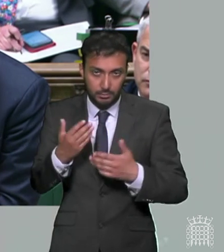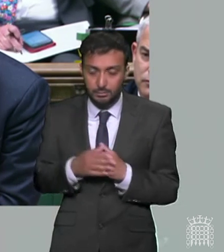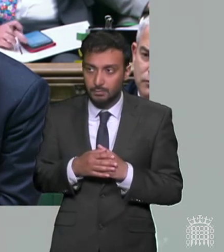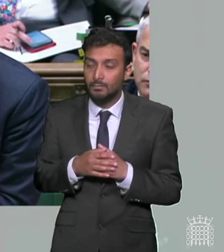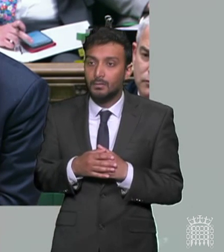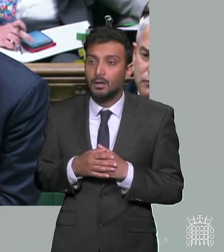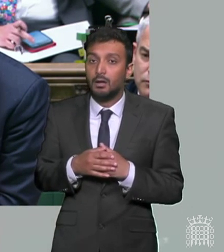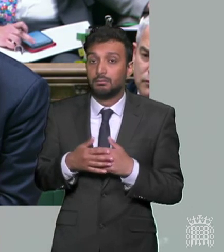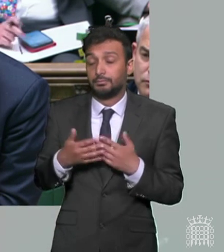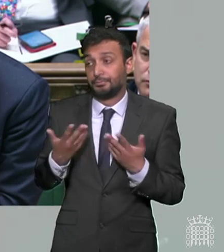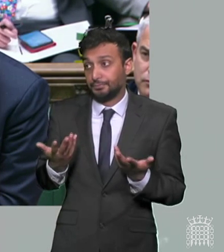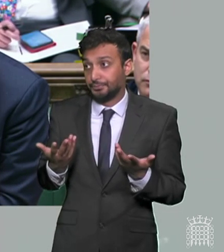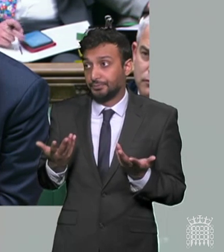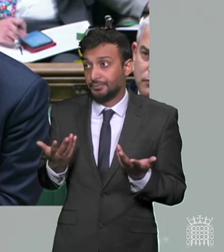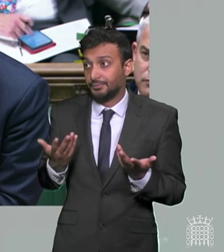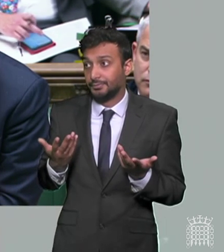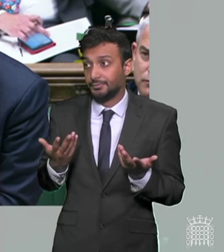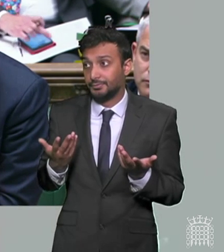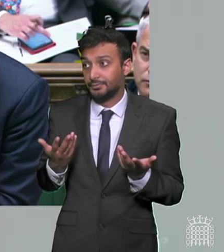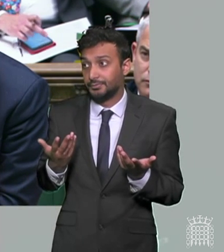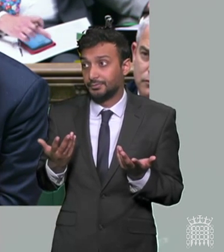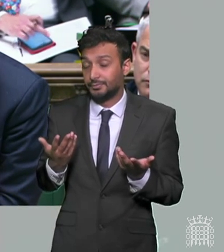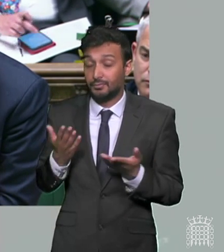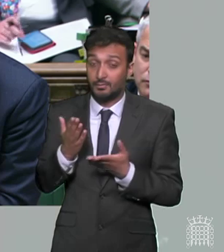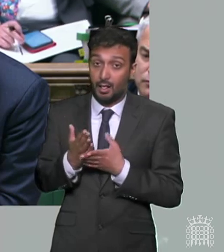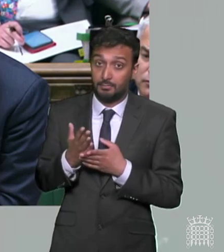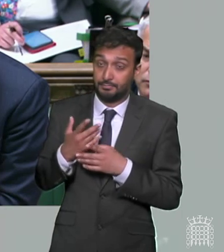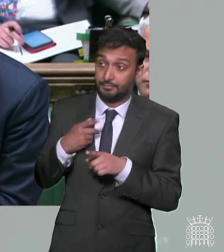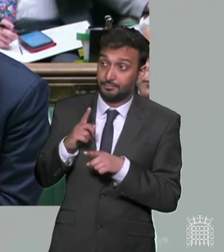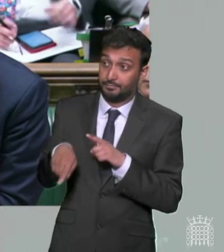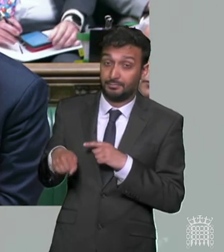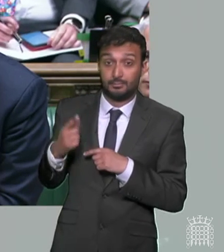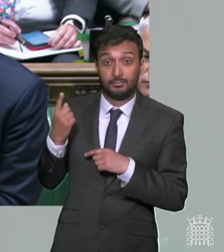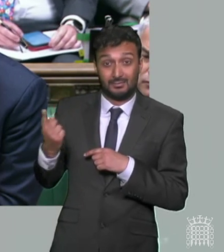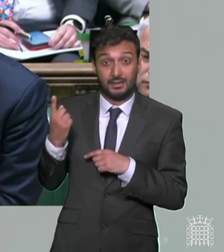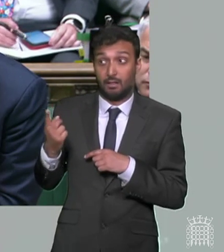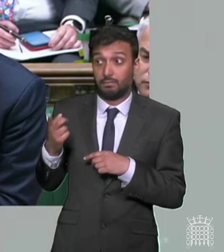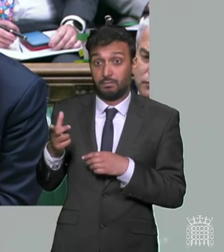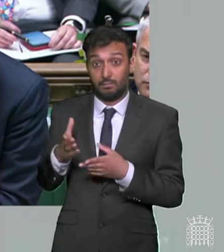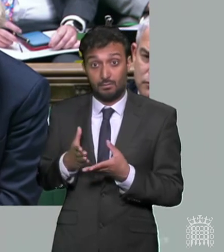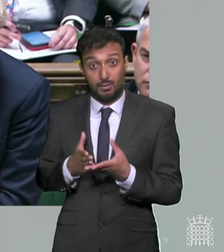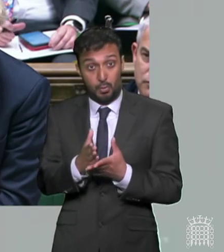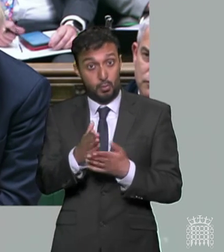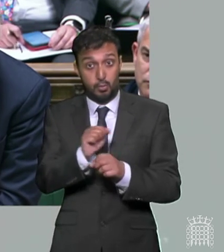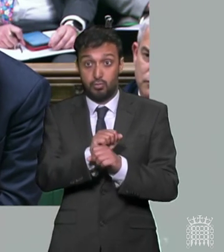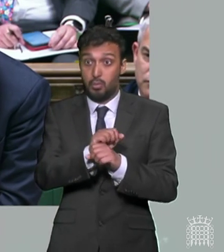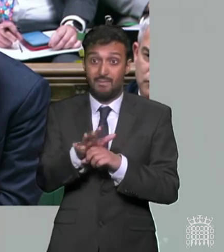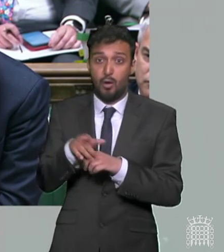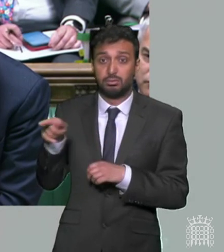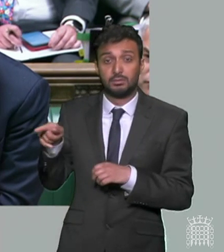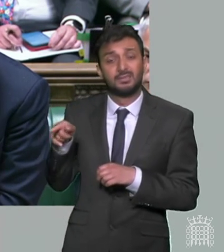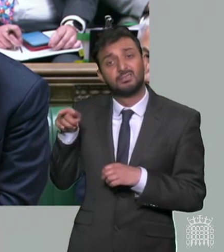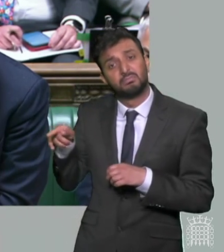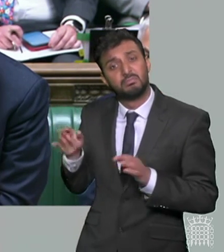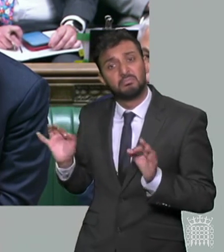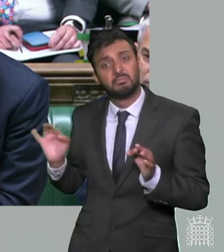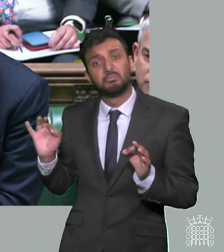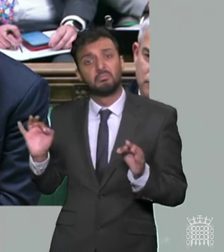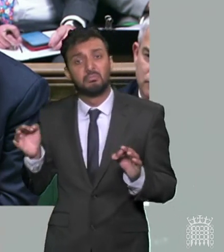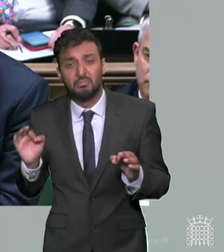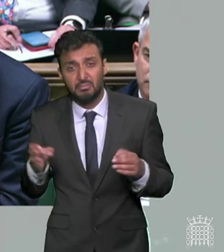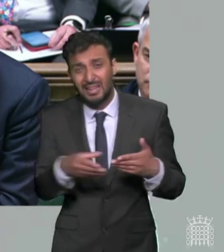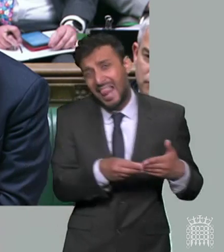All I will say to him is that he, throughout the pandemic, was not leading many thousands of people in the fight against coronavirus.